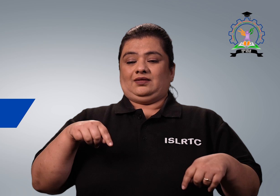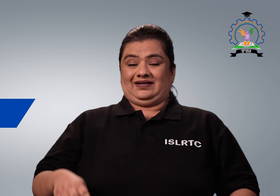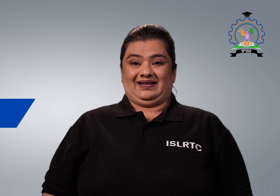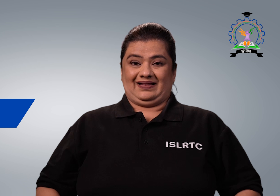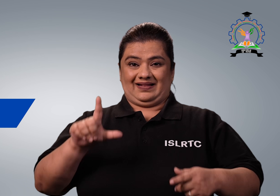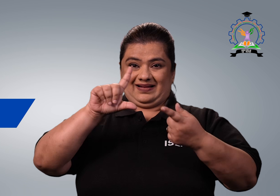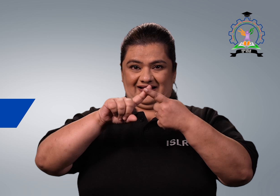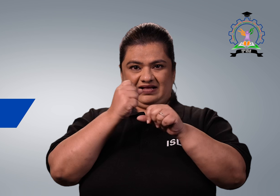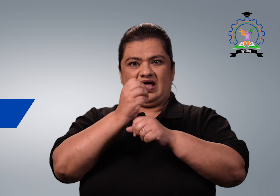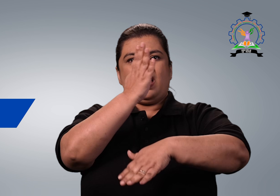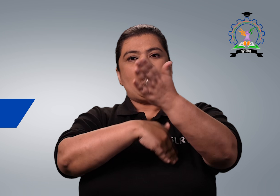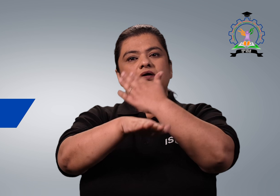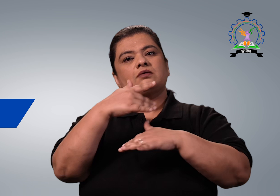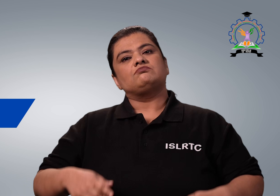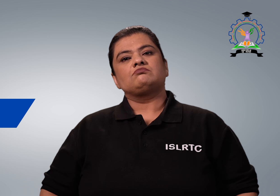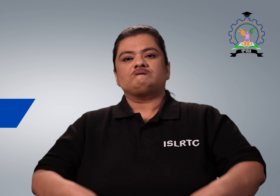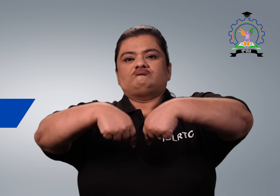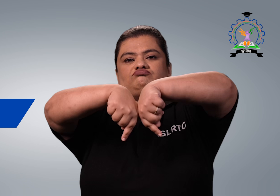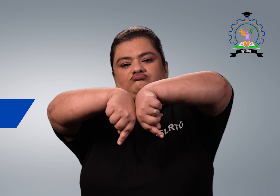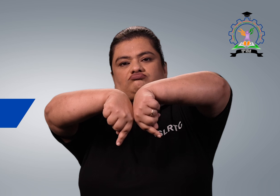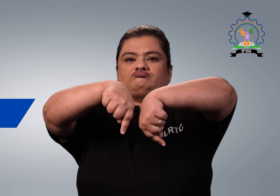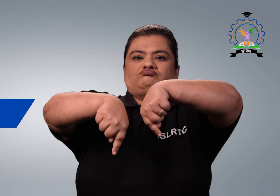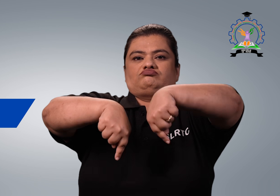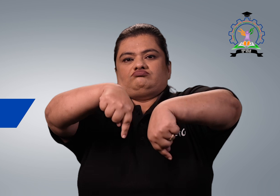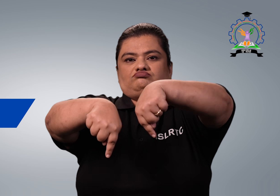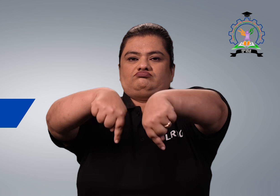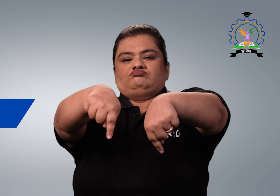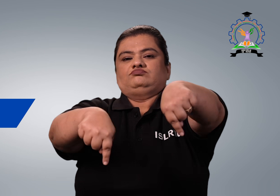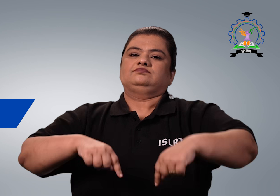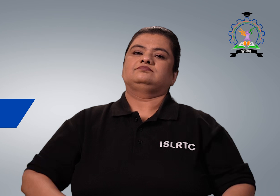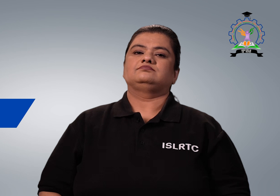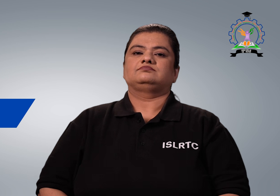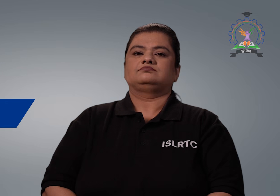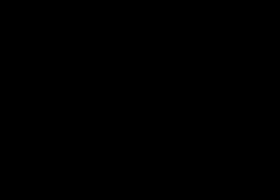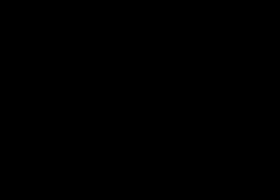It is a disabillity condition where a person’s knees are closer while feet are apart while walking.